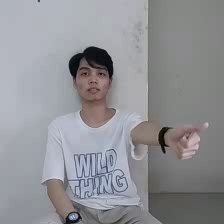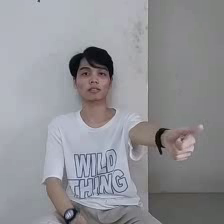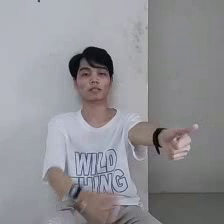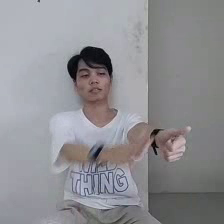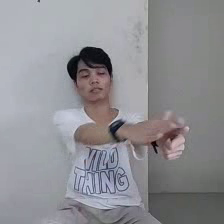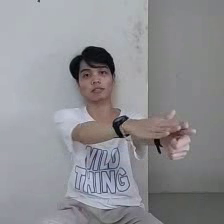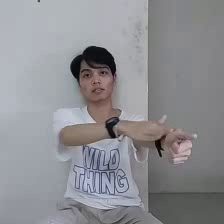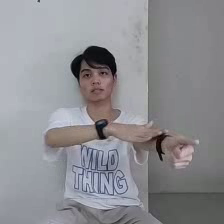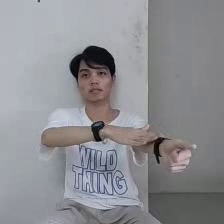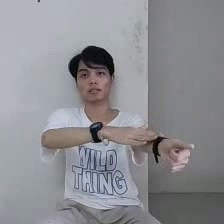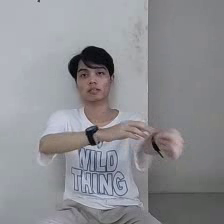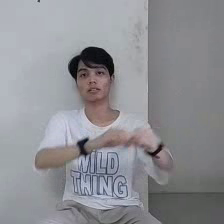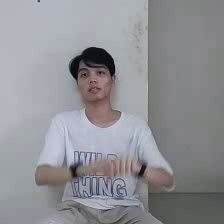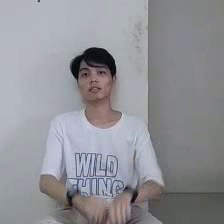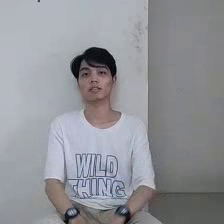An ủi